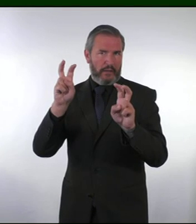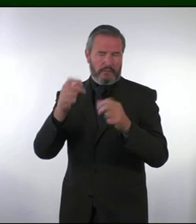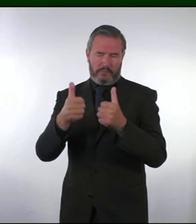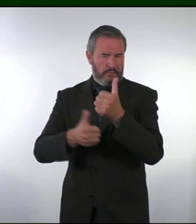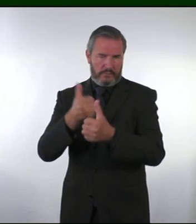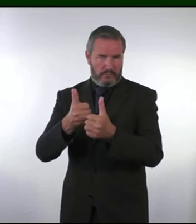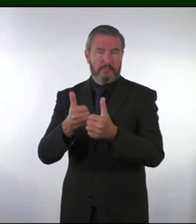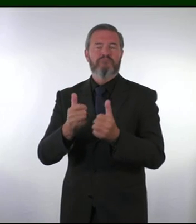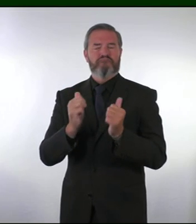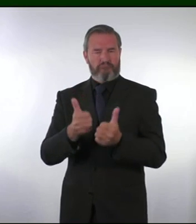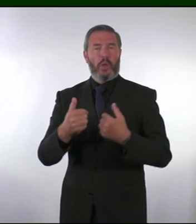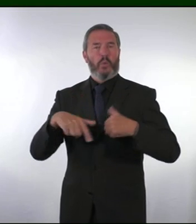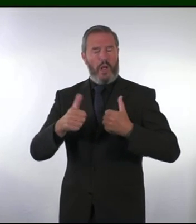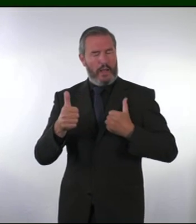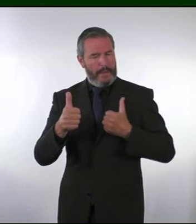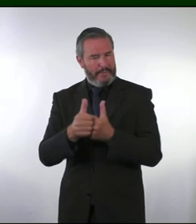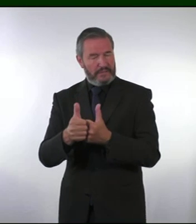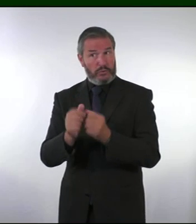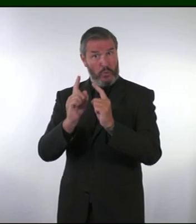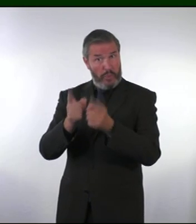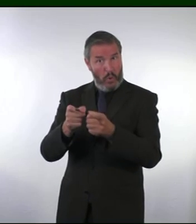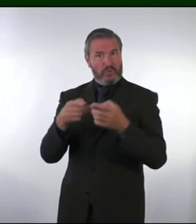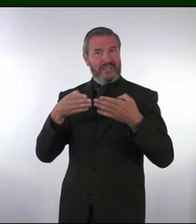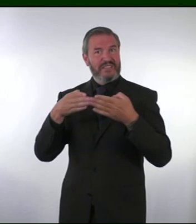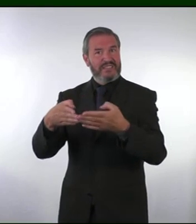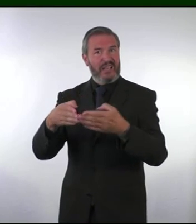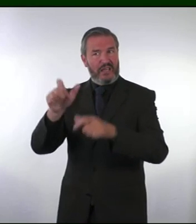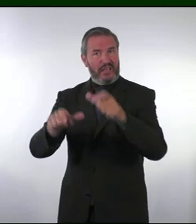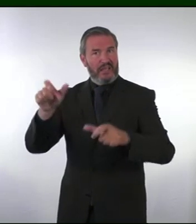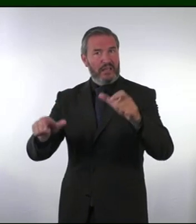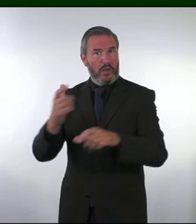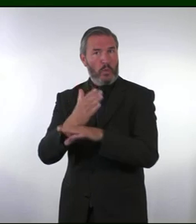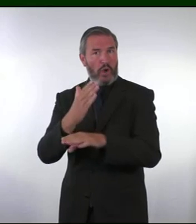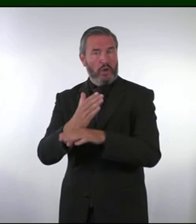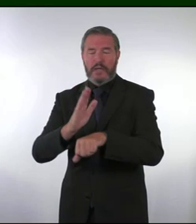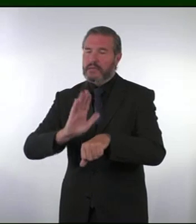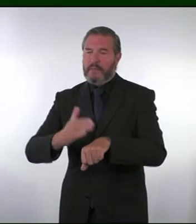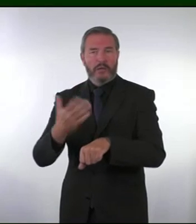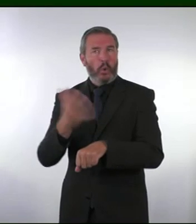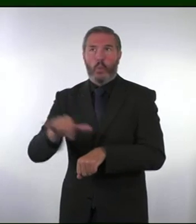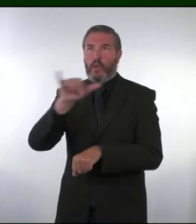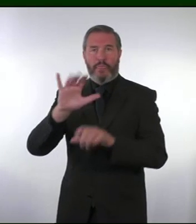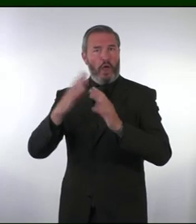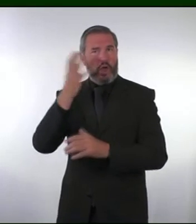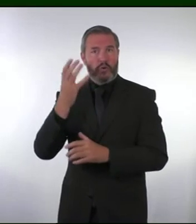We remain fully committed to the welfare of all seafarers, regardless of their nationality.